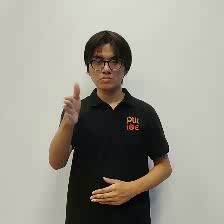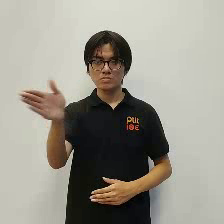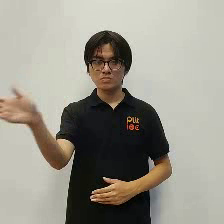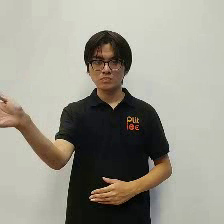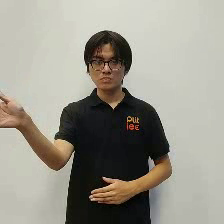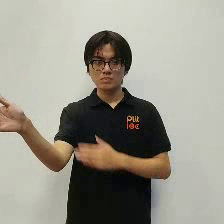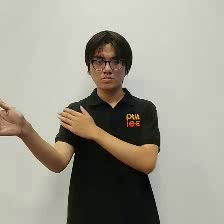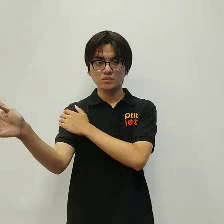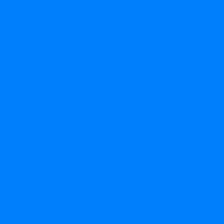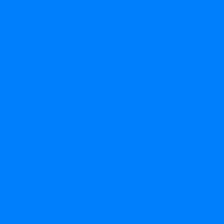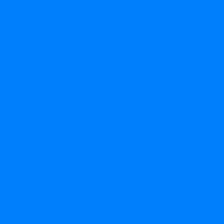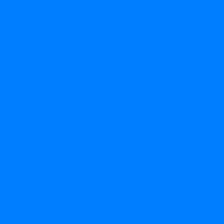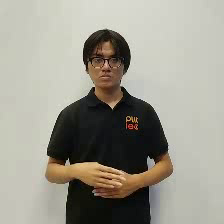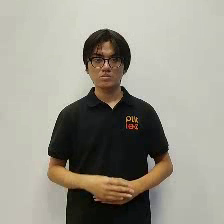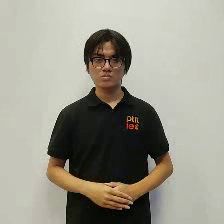Rẽ phải